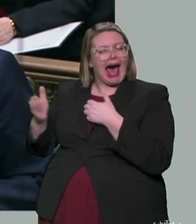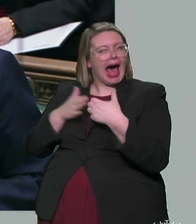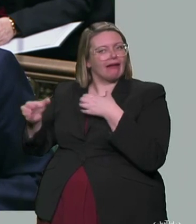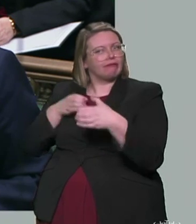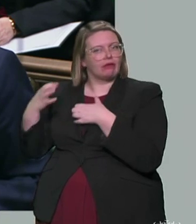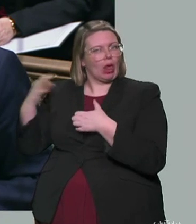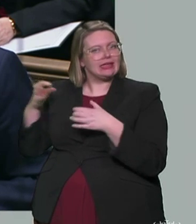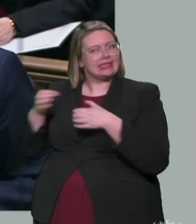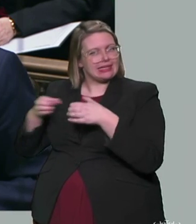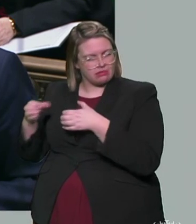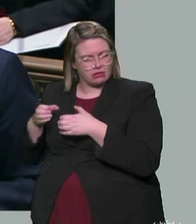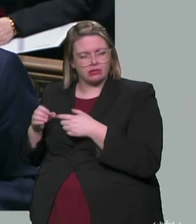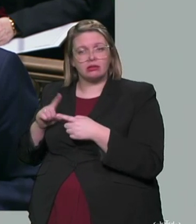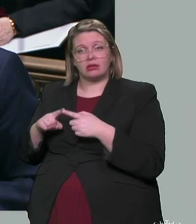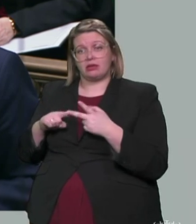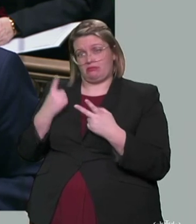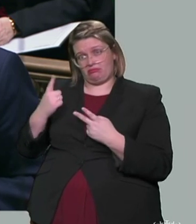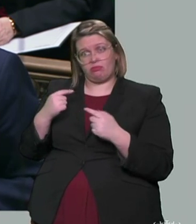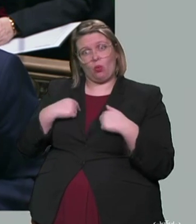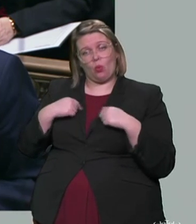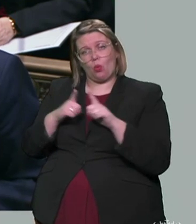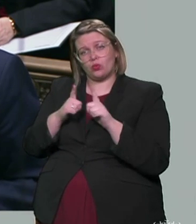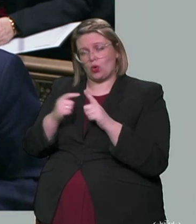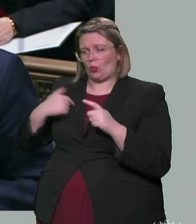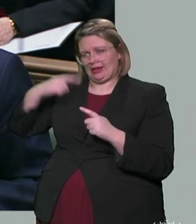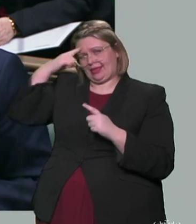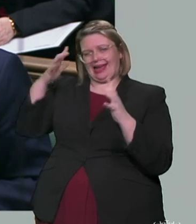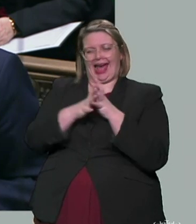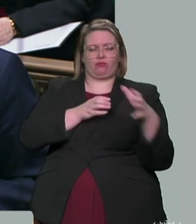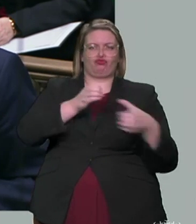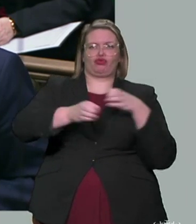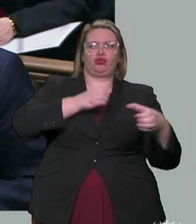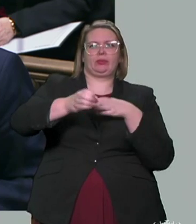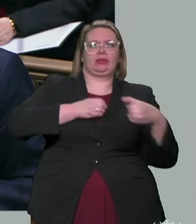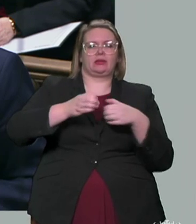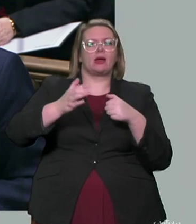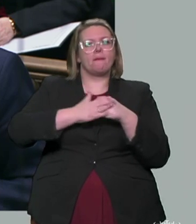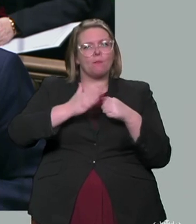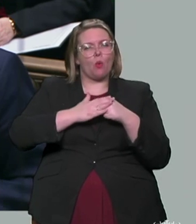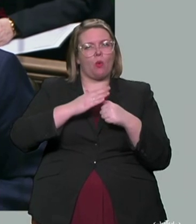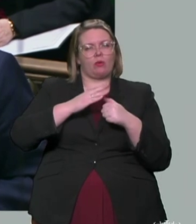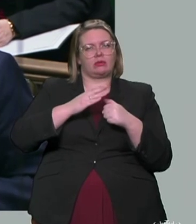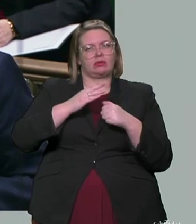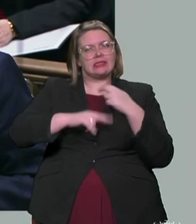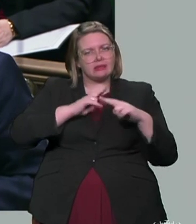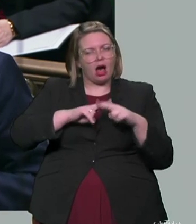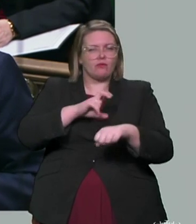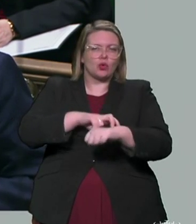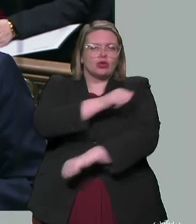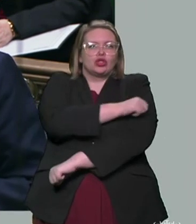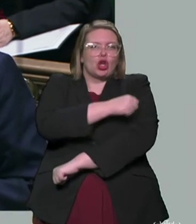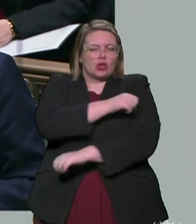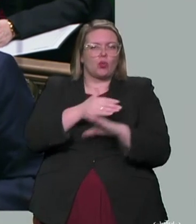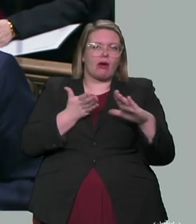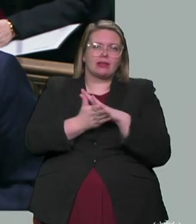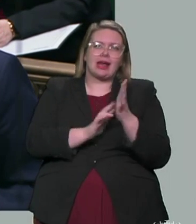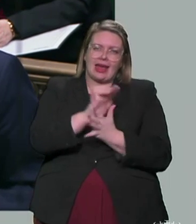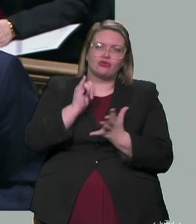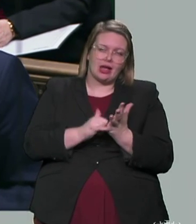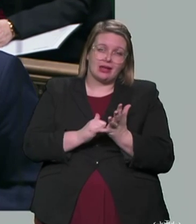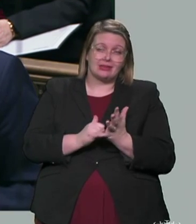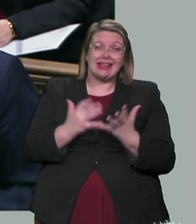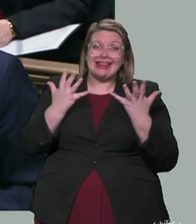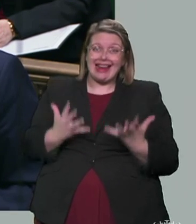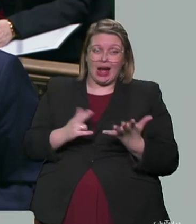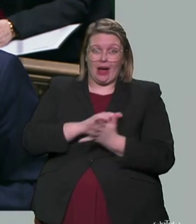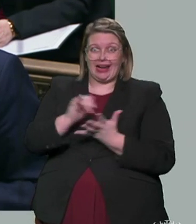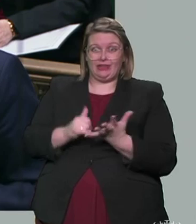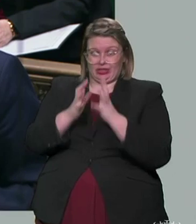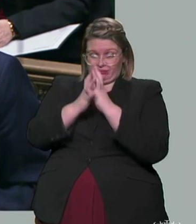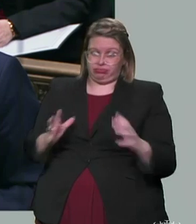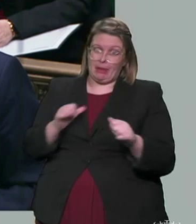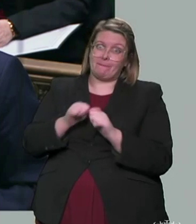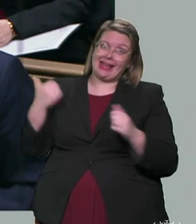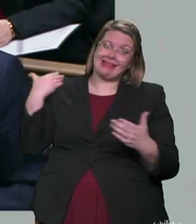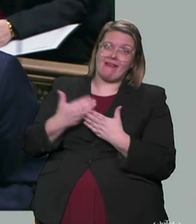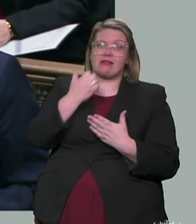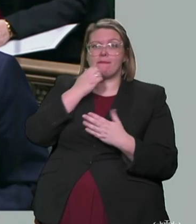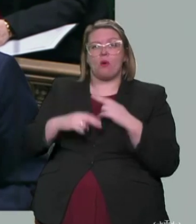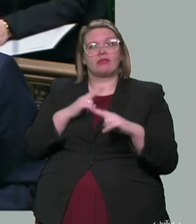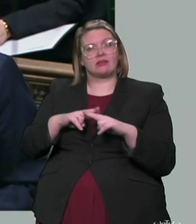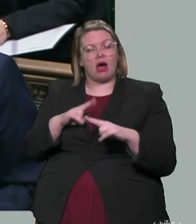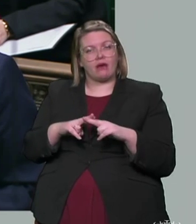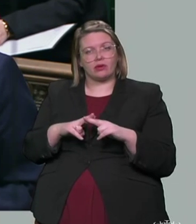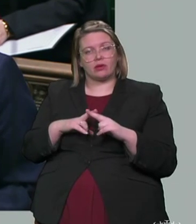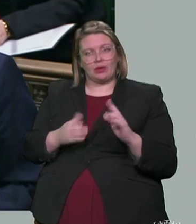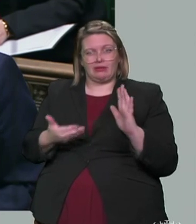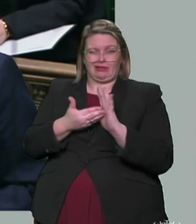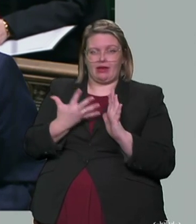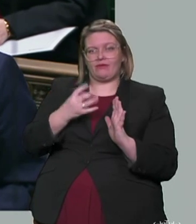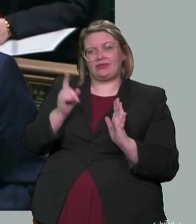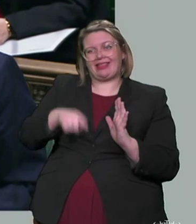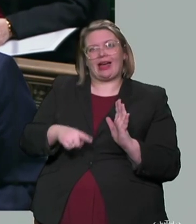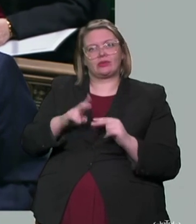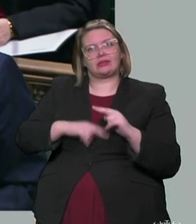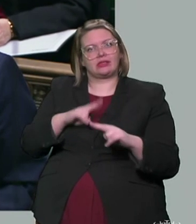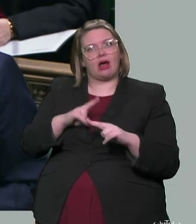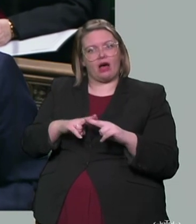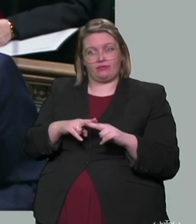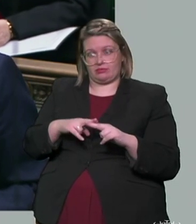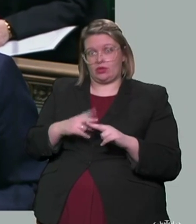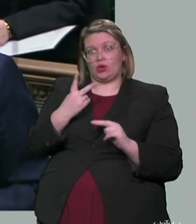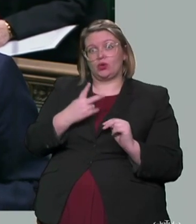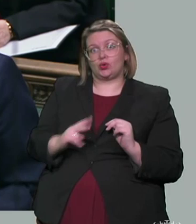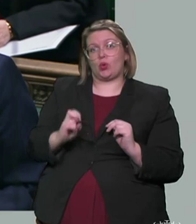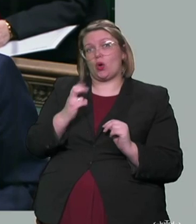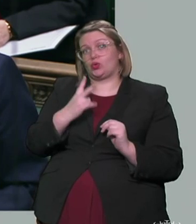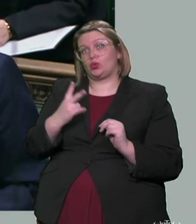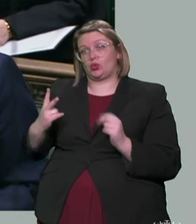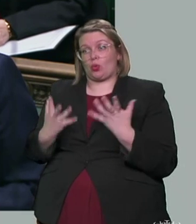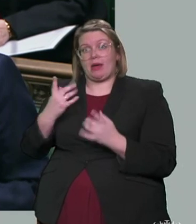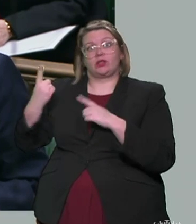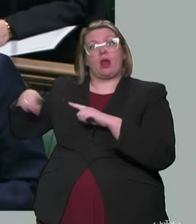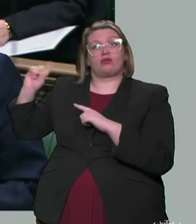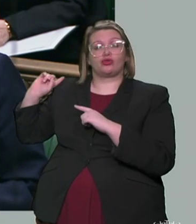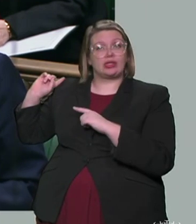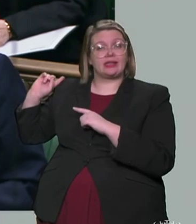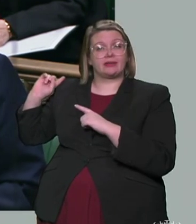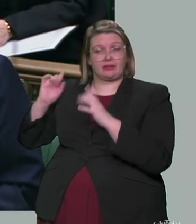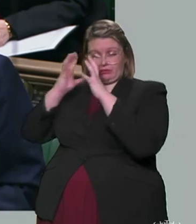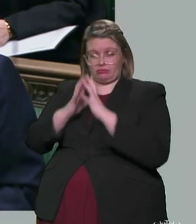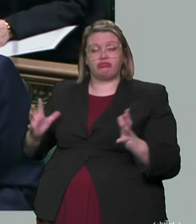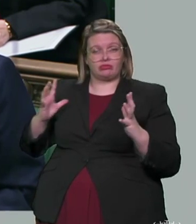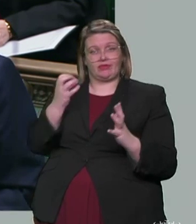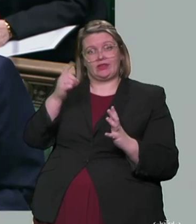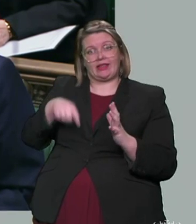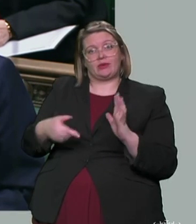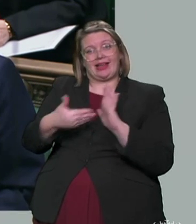More fundamentally, we are recruiting large numbers of NHS staff, and there are now more people working in the NHS than at any time in its history—about 50,000 more, all told, this year than last year.